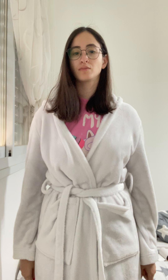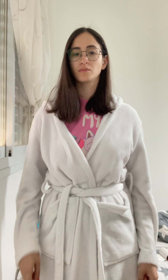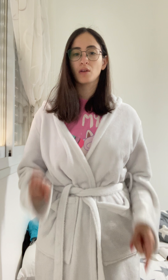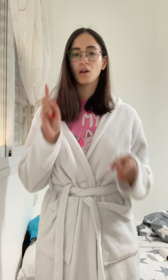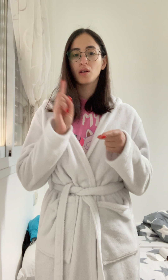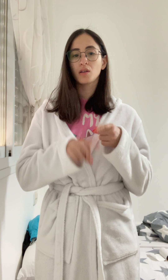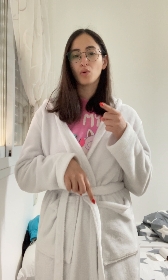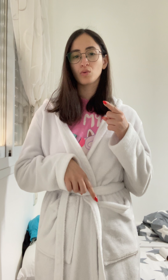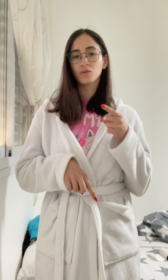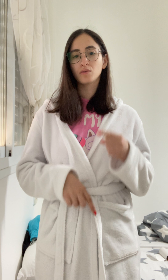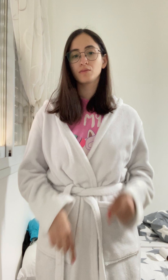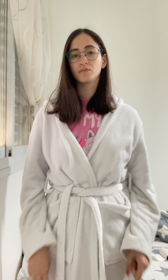טעות